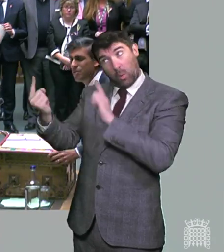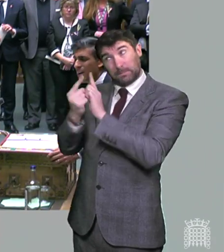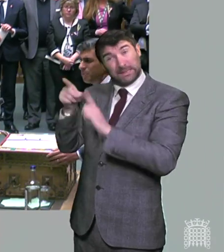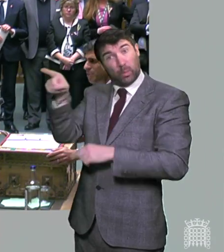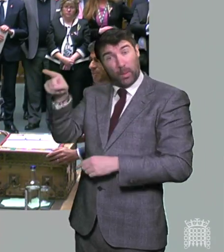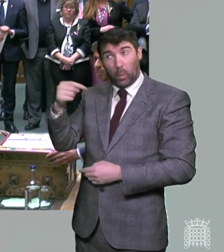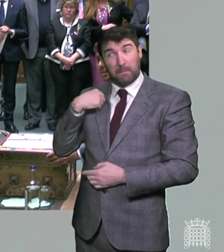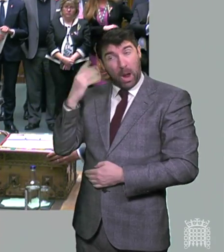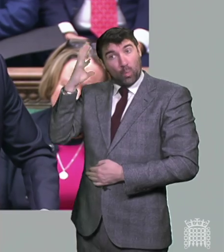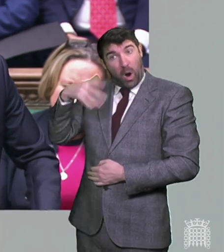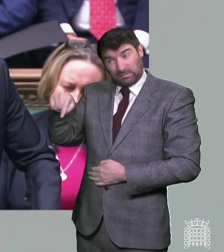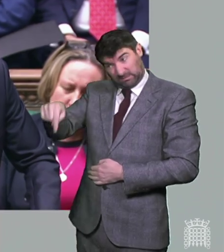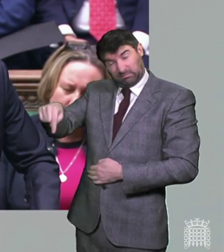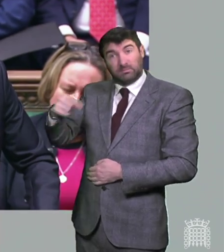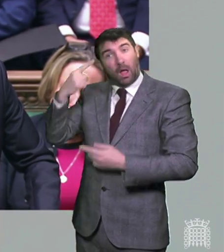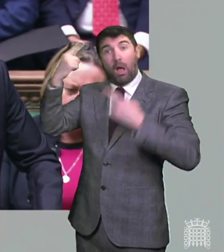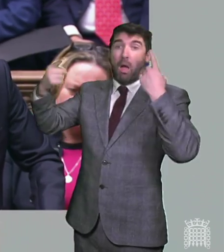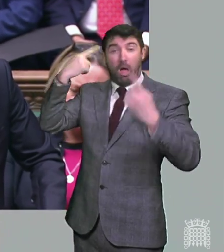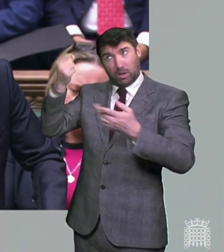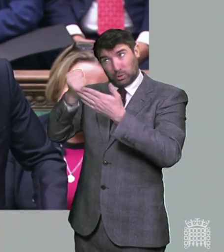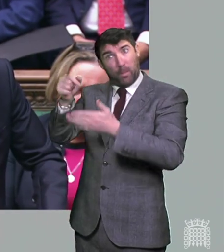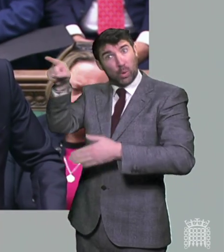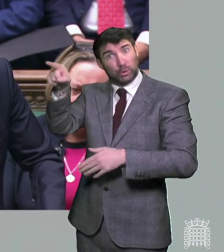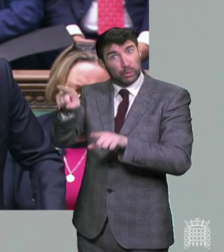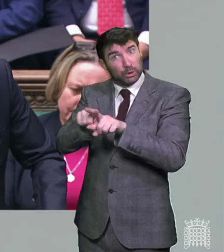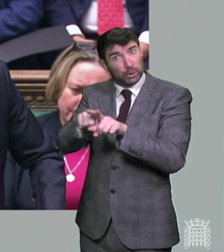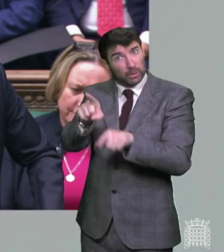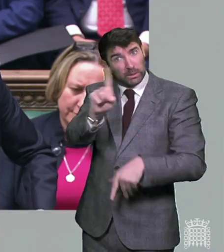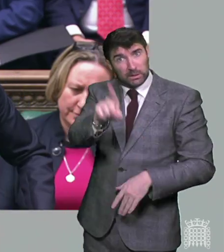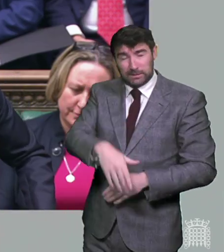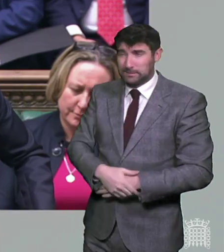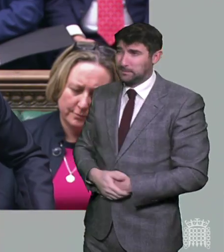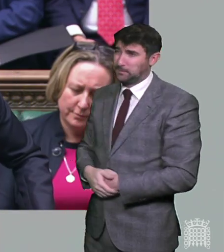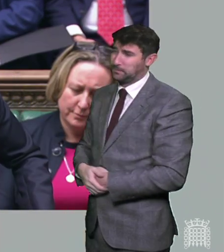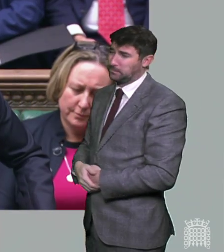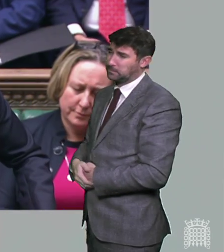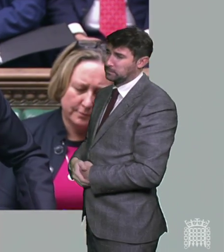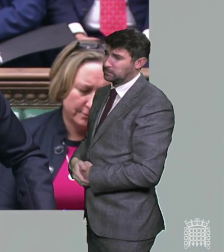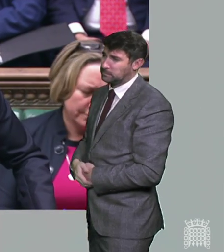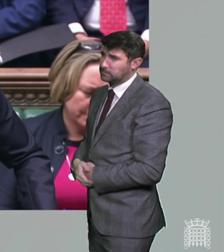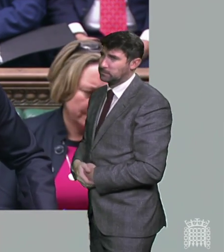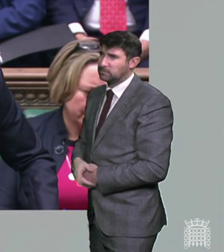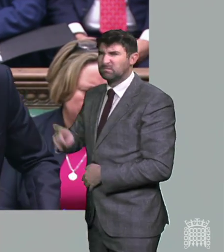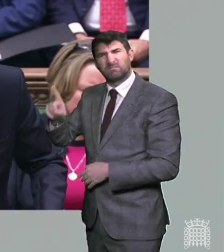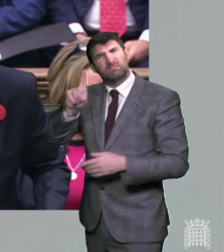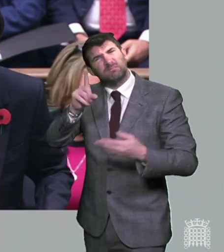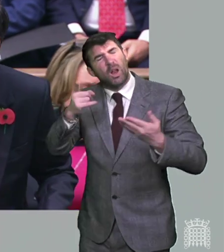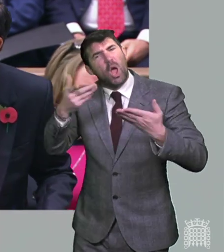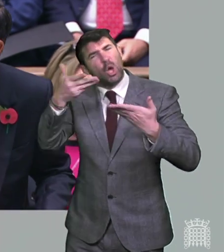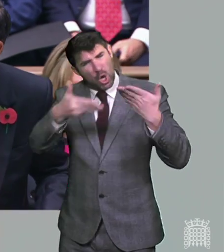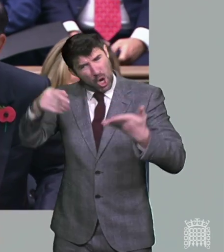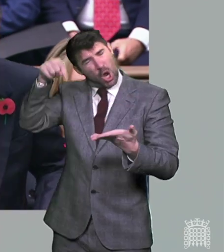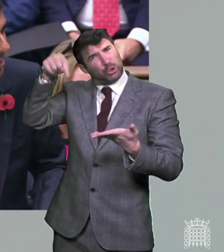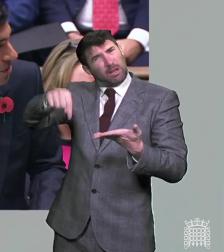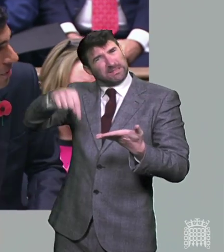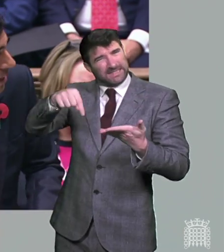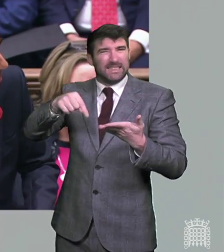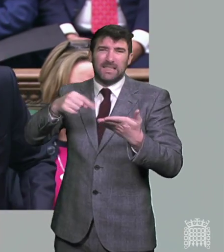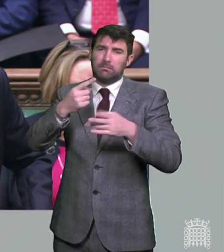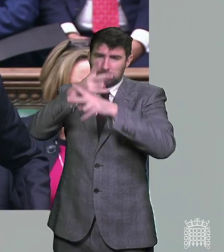Obviously, charitable status is a matter for the Charity Commission, but more generally, we believe in free speech and the vibrant debate of ideas.